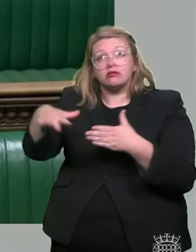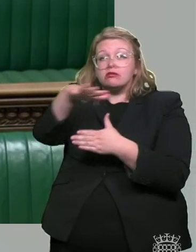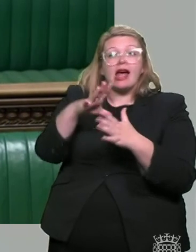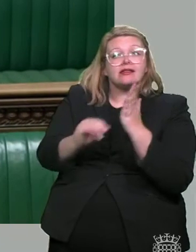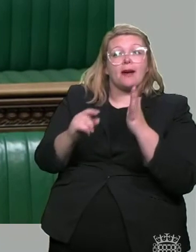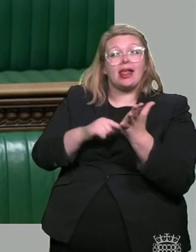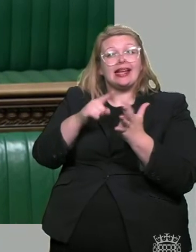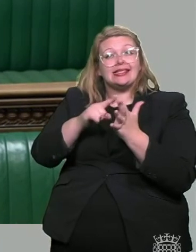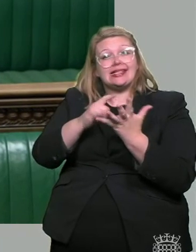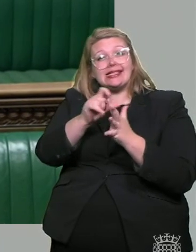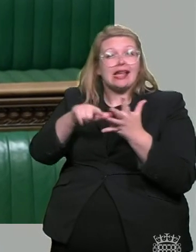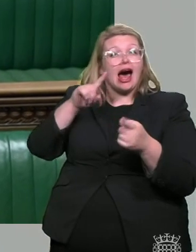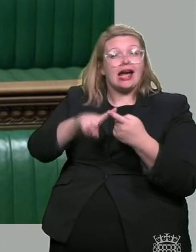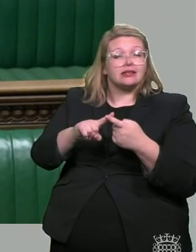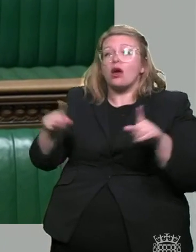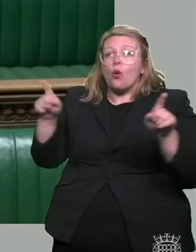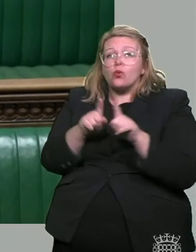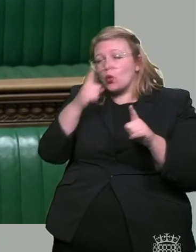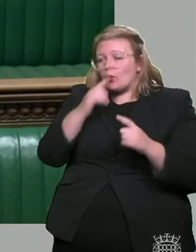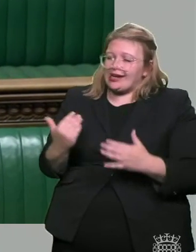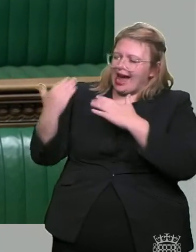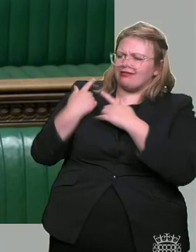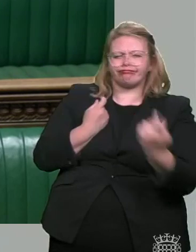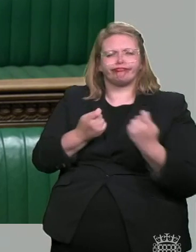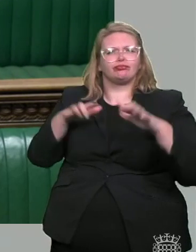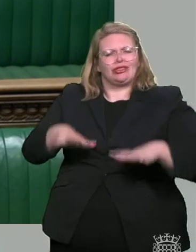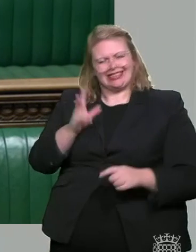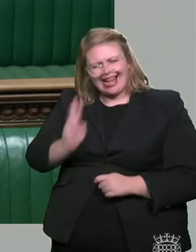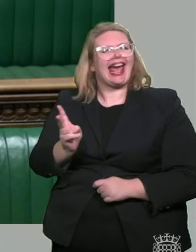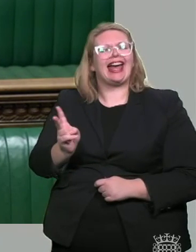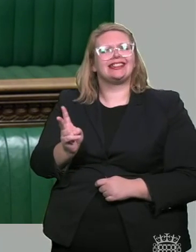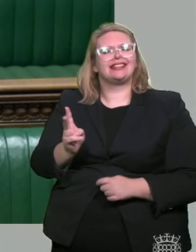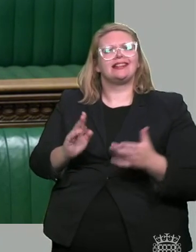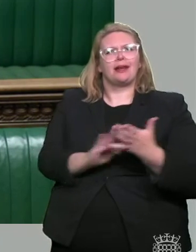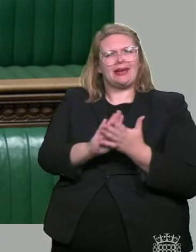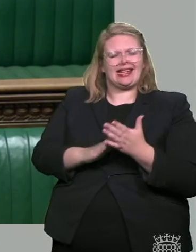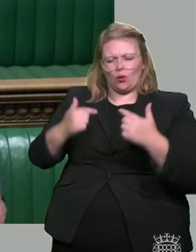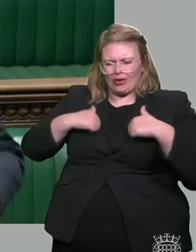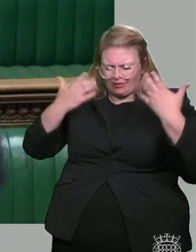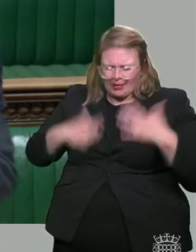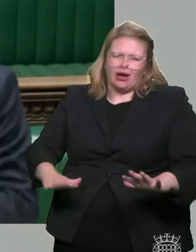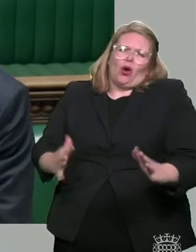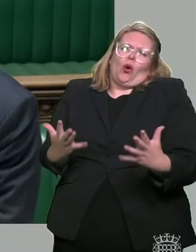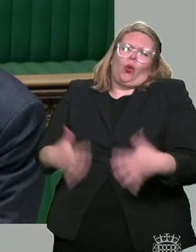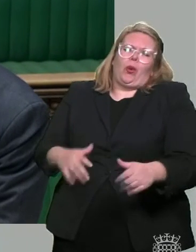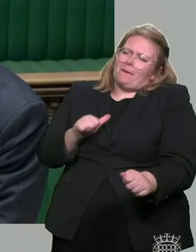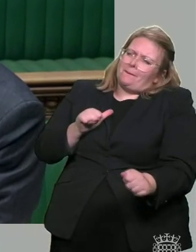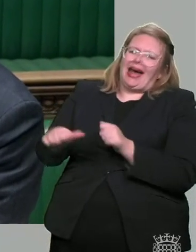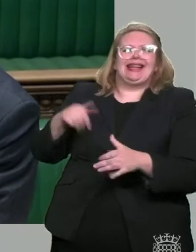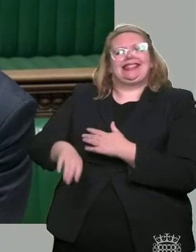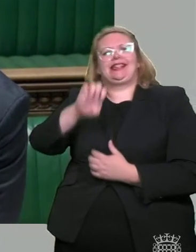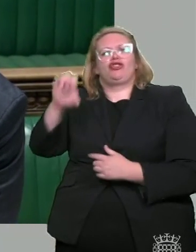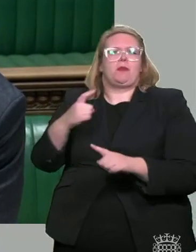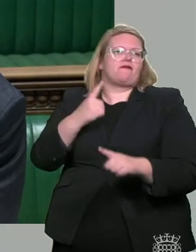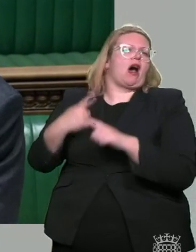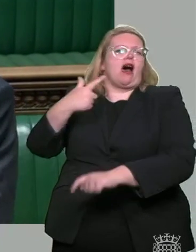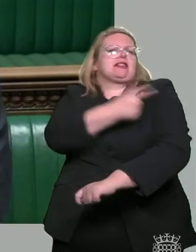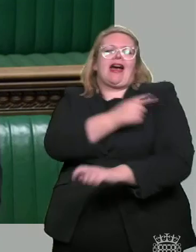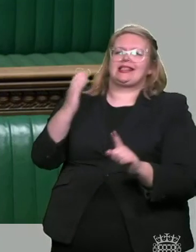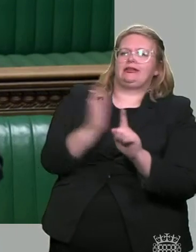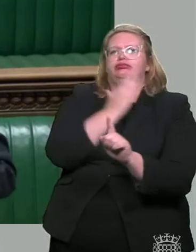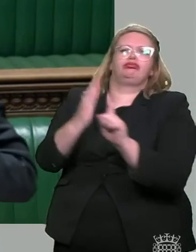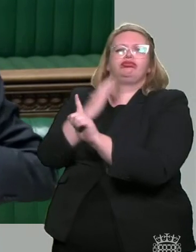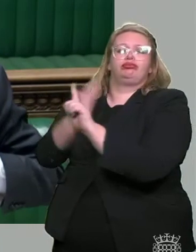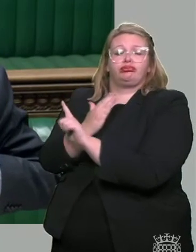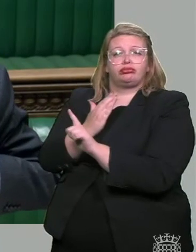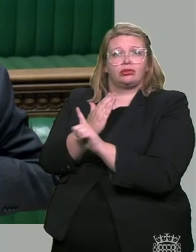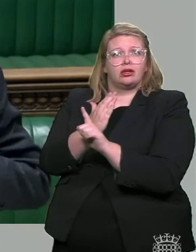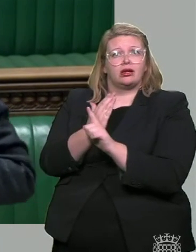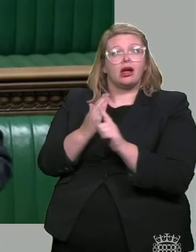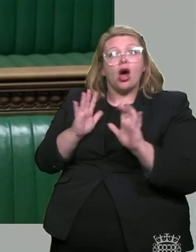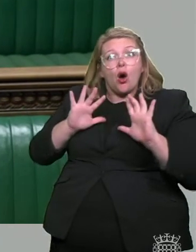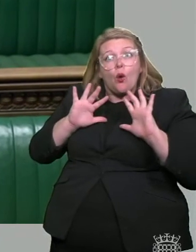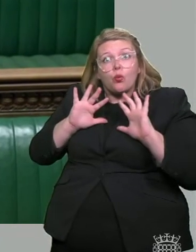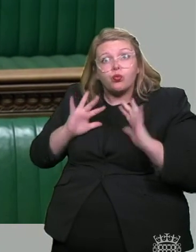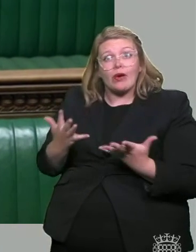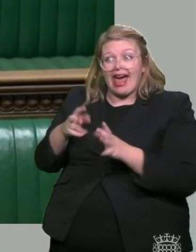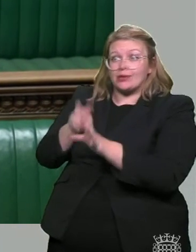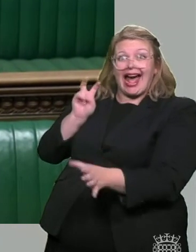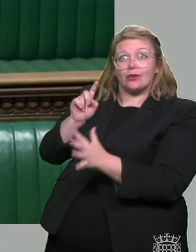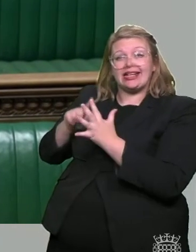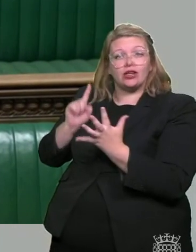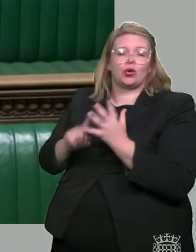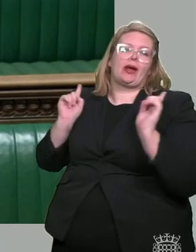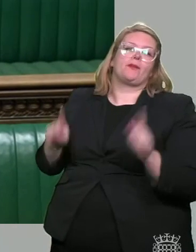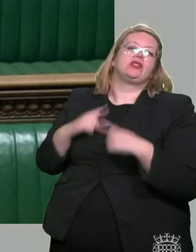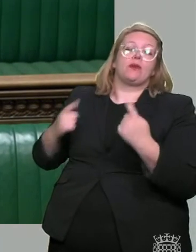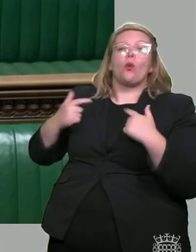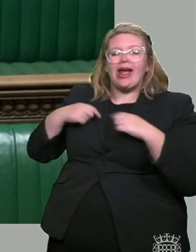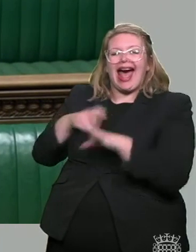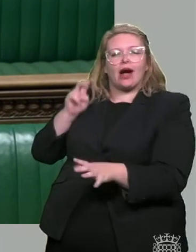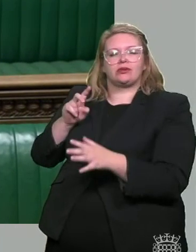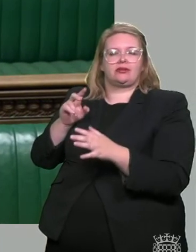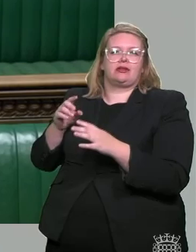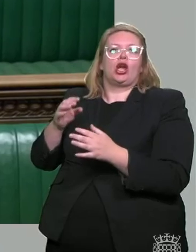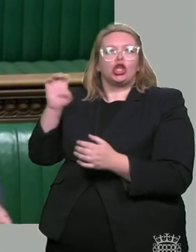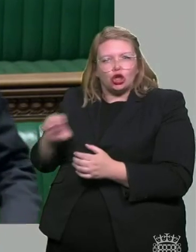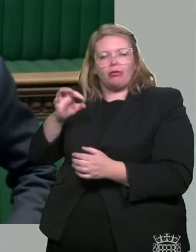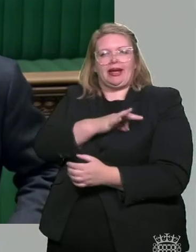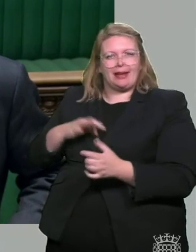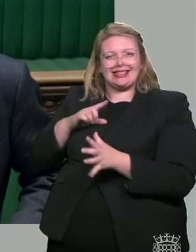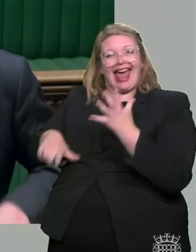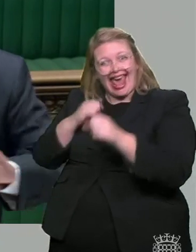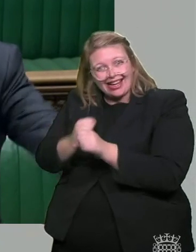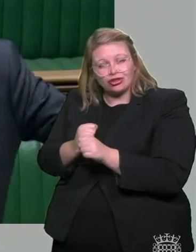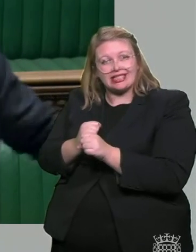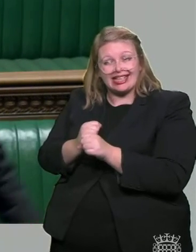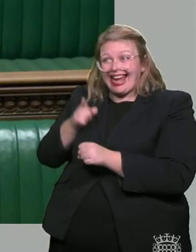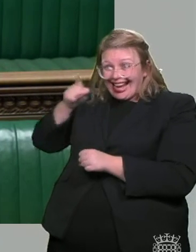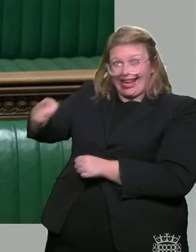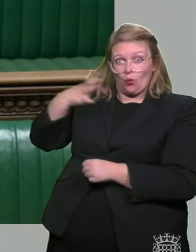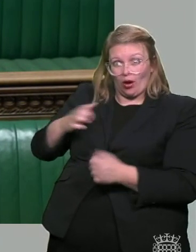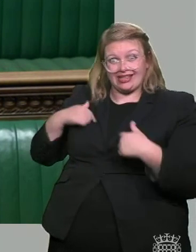Above all, taking back control of our country has allowed us to deliver the fastest vaccine roll-out in Europe, as he well knows, which would not have been possible if we had stayed in the European Medicines Agency, which he voted for.